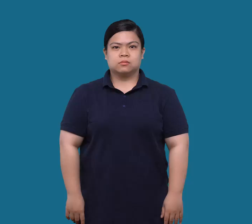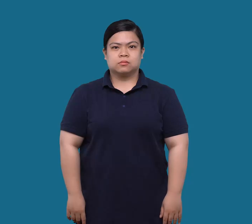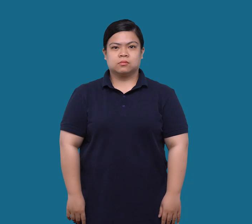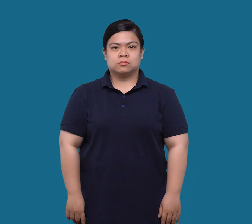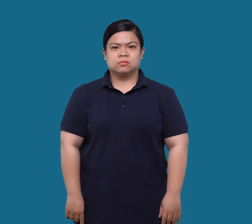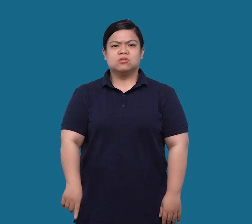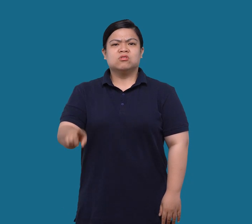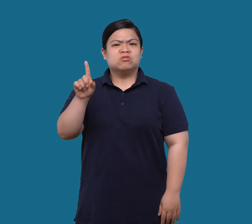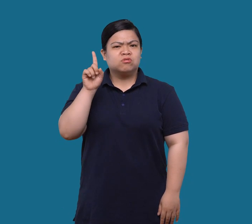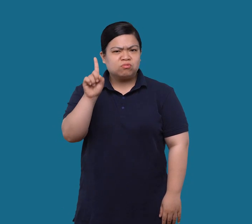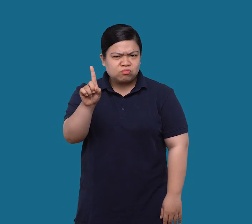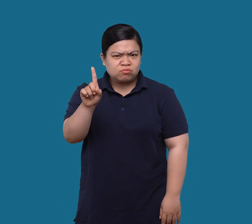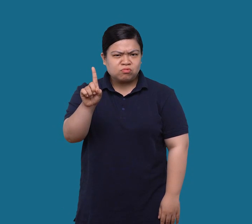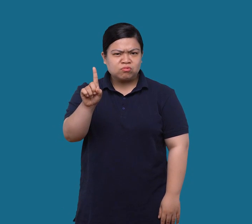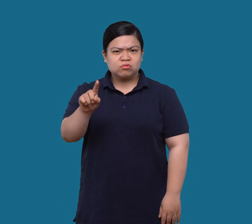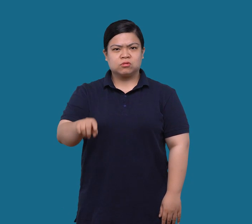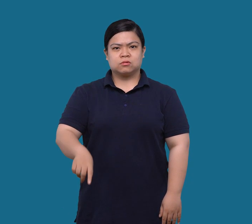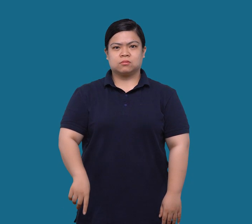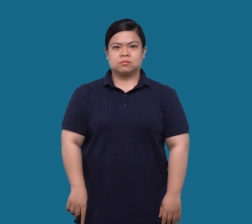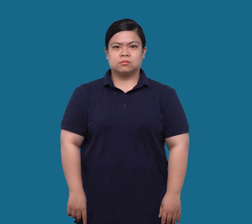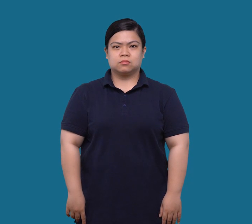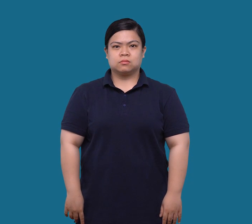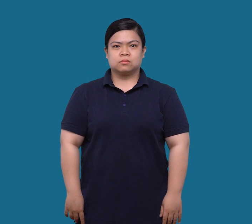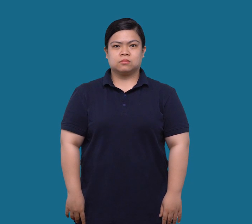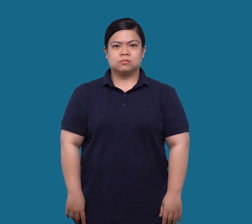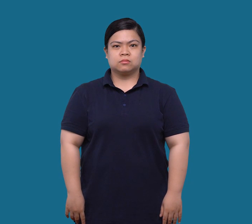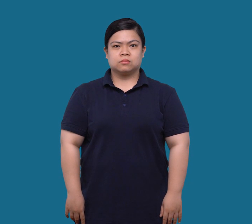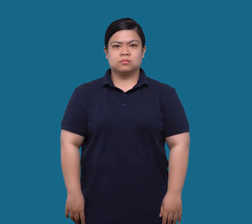nhưng